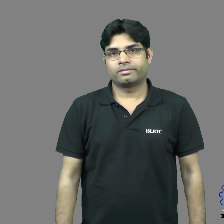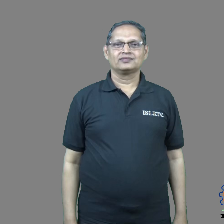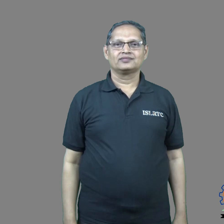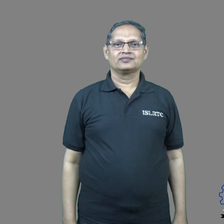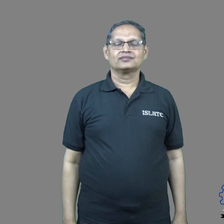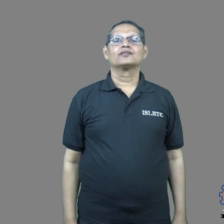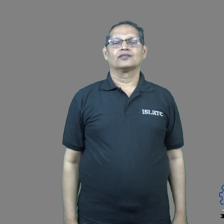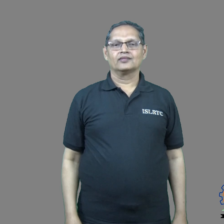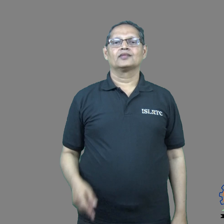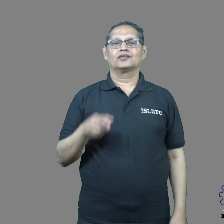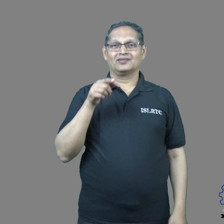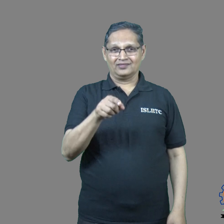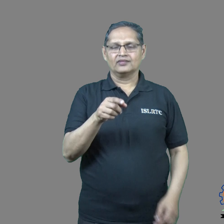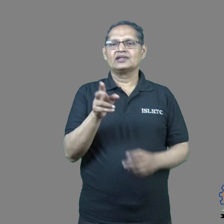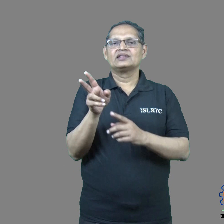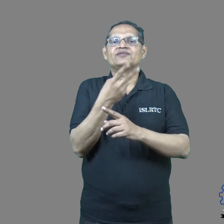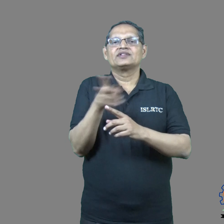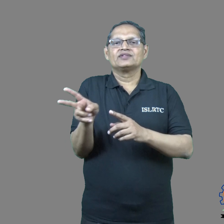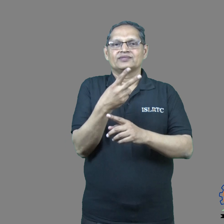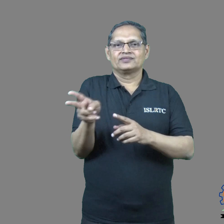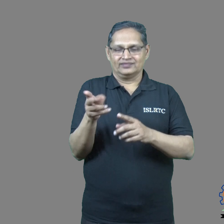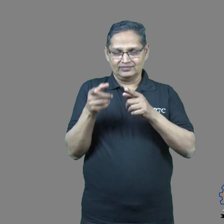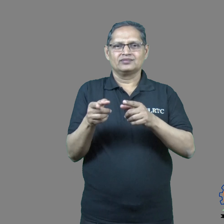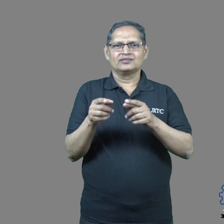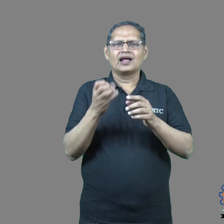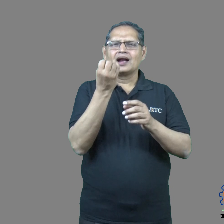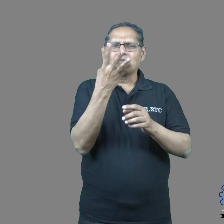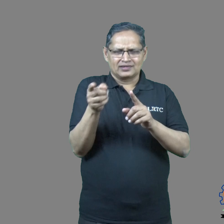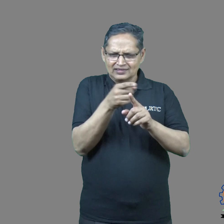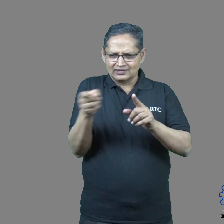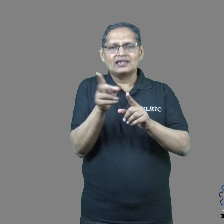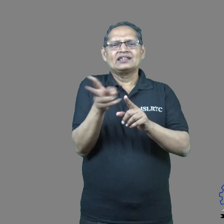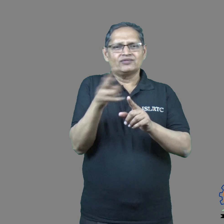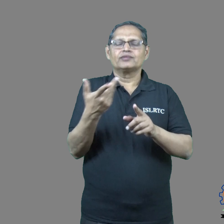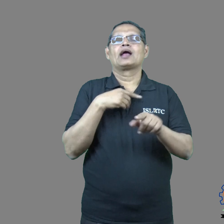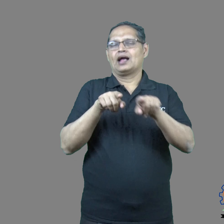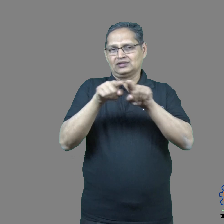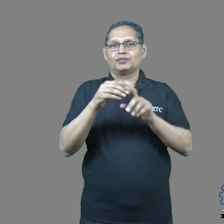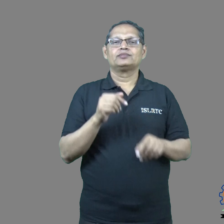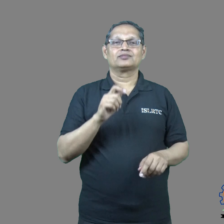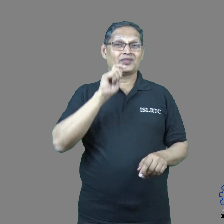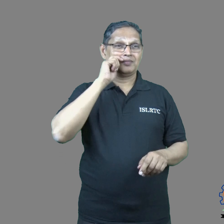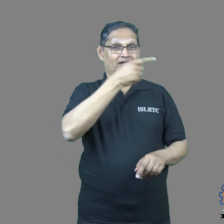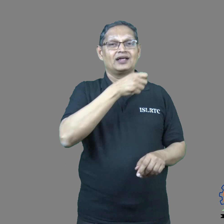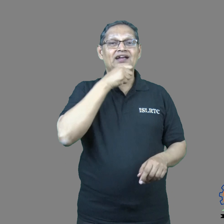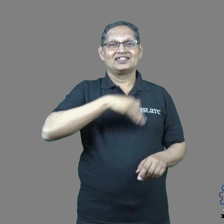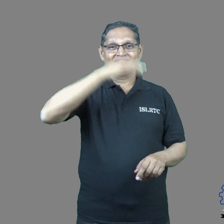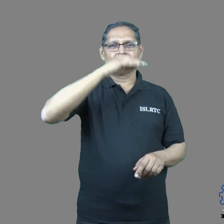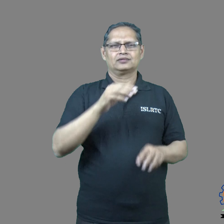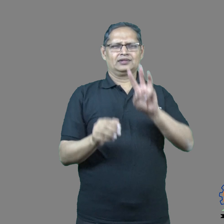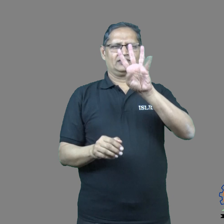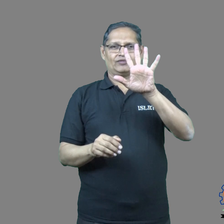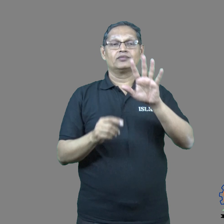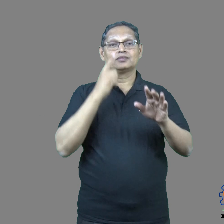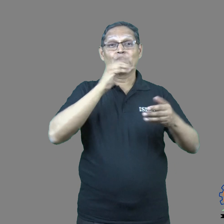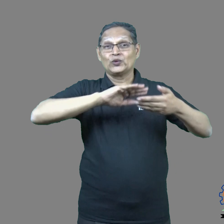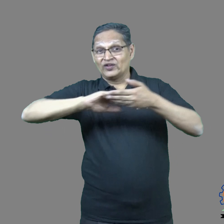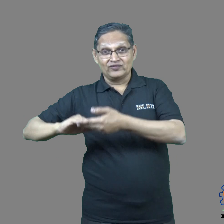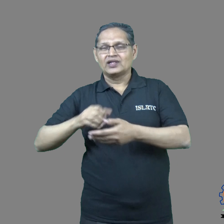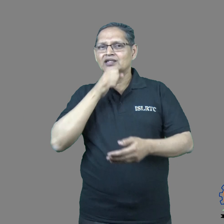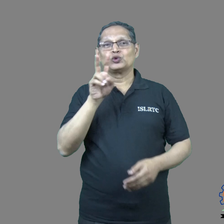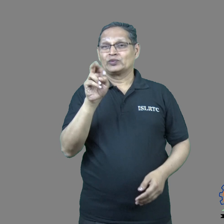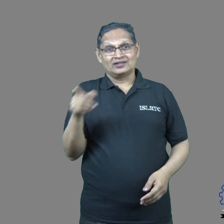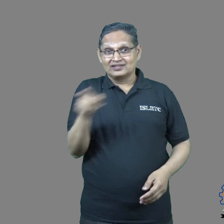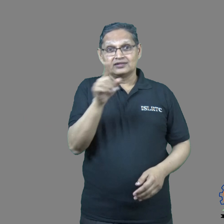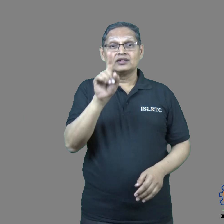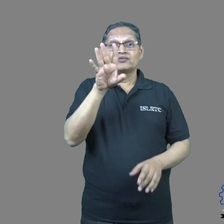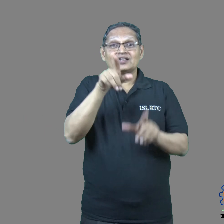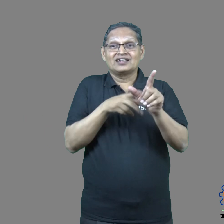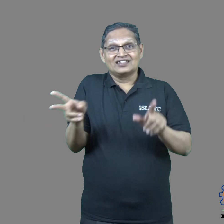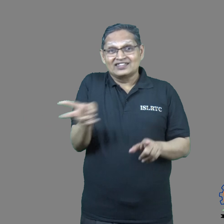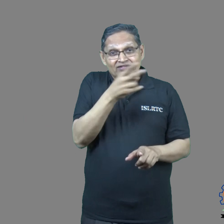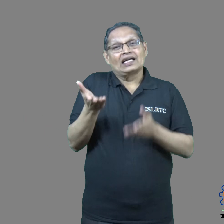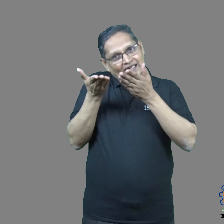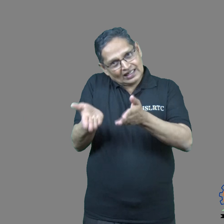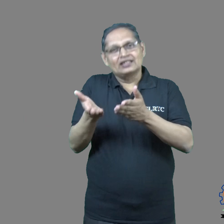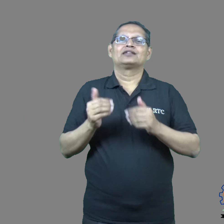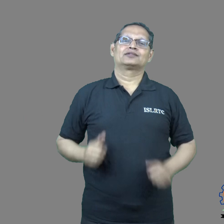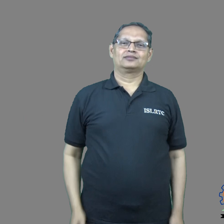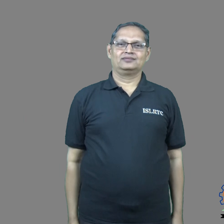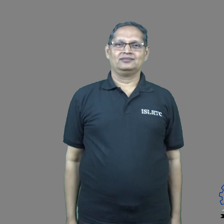Margin Difference (Numbers)